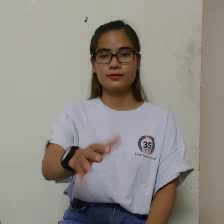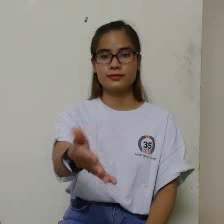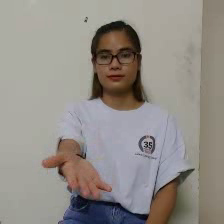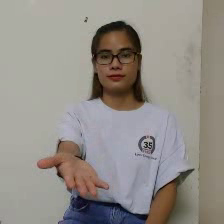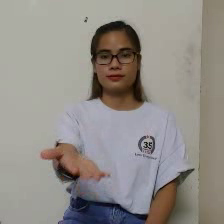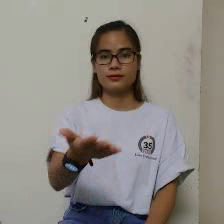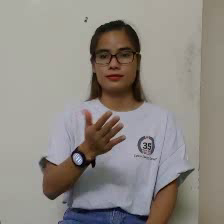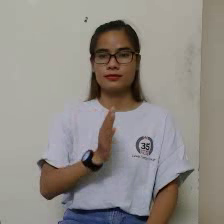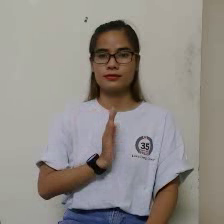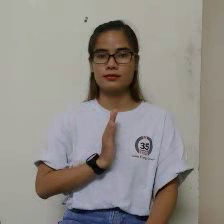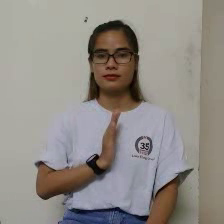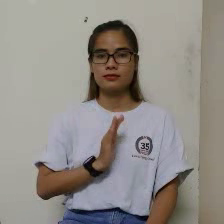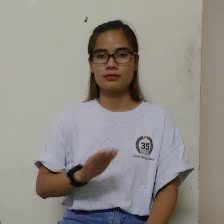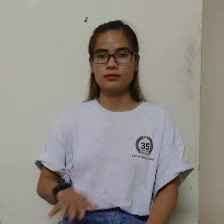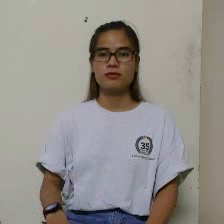Xin phép